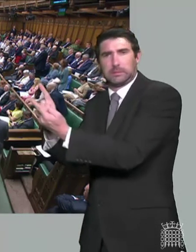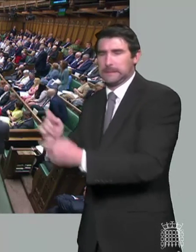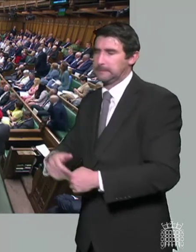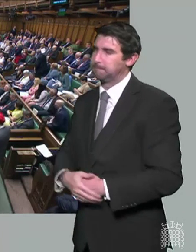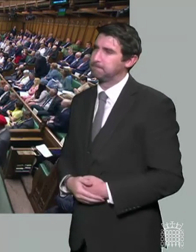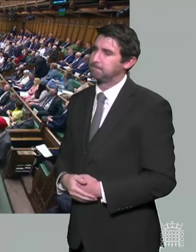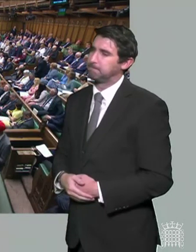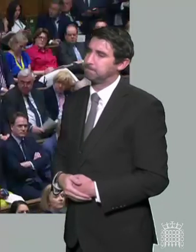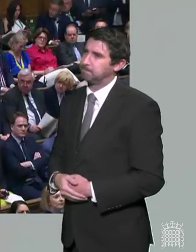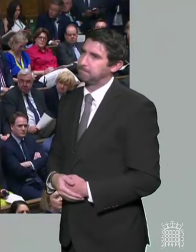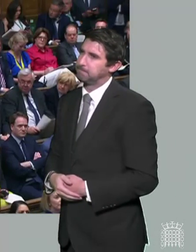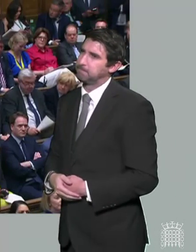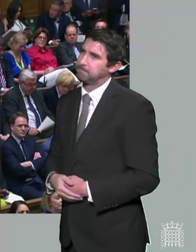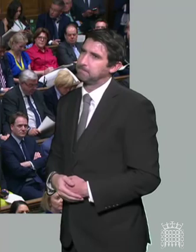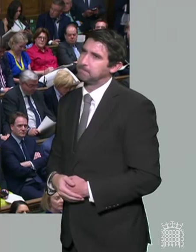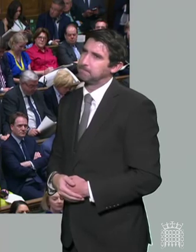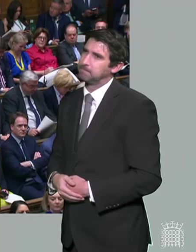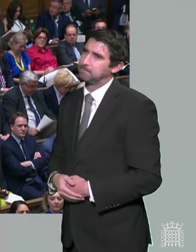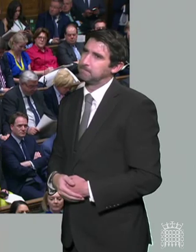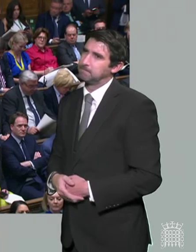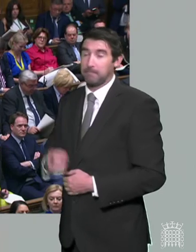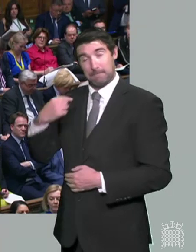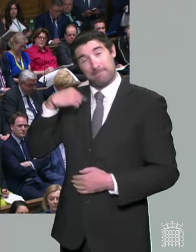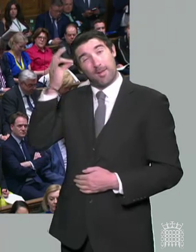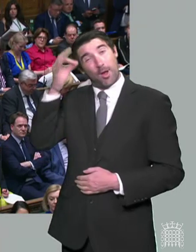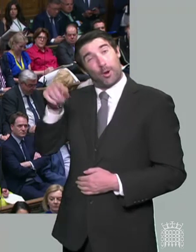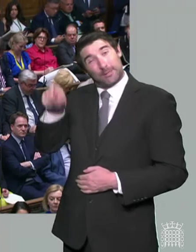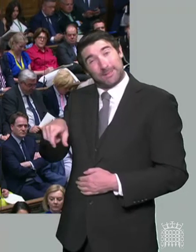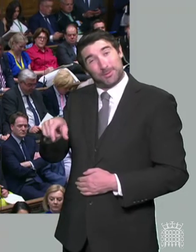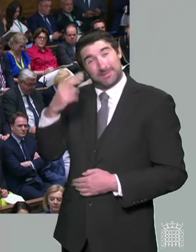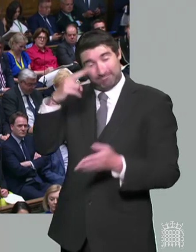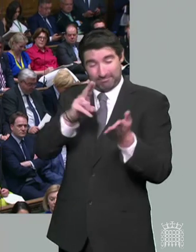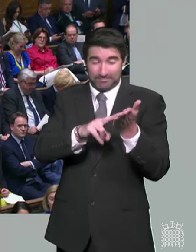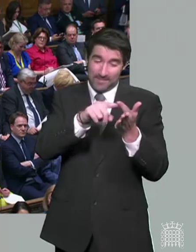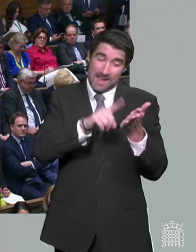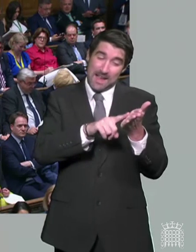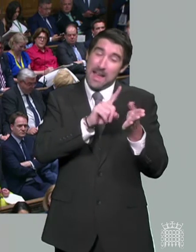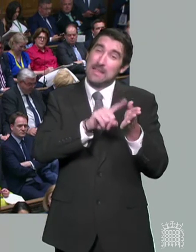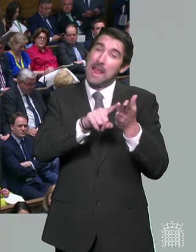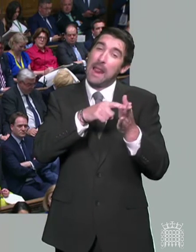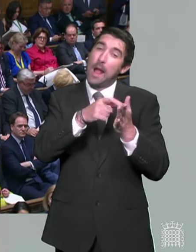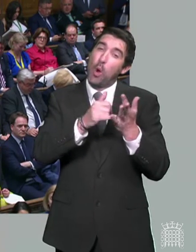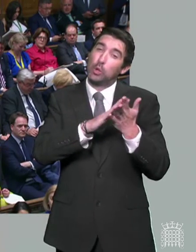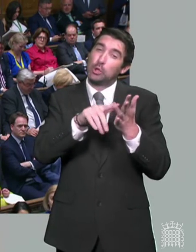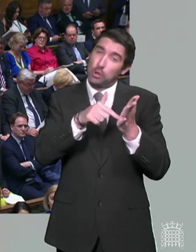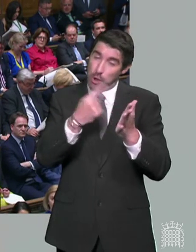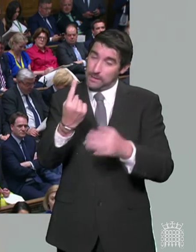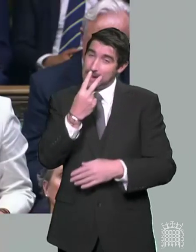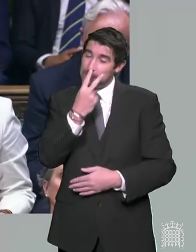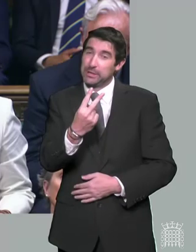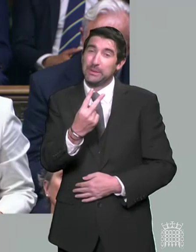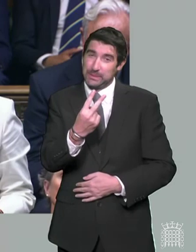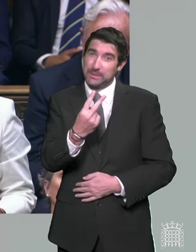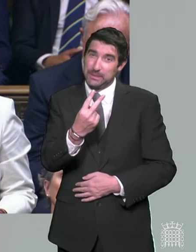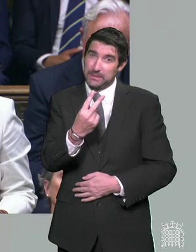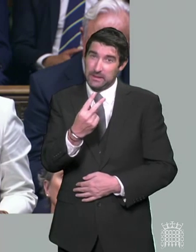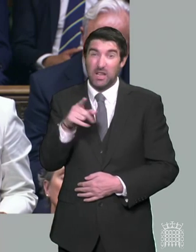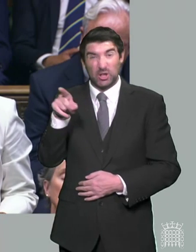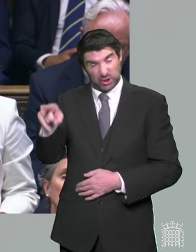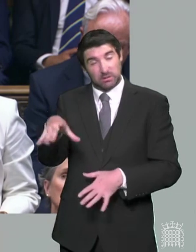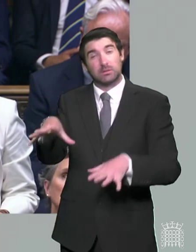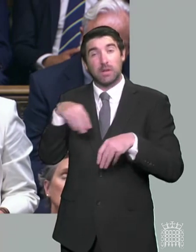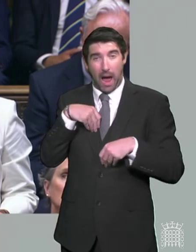One of my youngest constituents, little Nellie Oakshott, is two years old and has been diagnosed with metachromatic leukodystrophy.